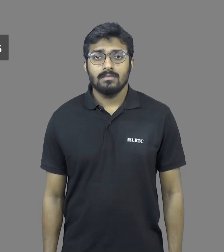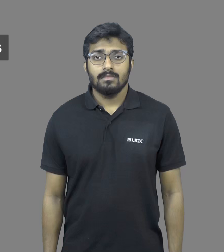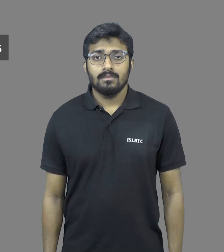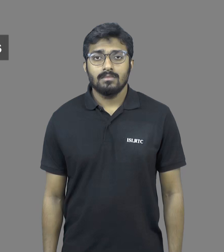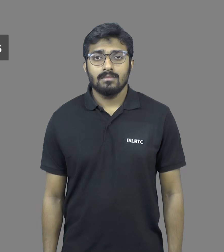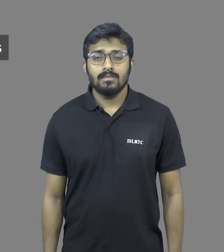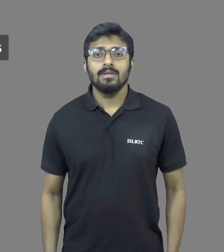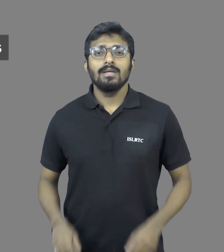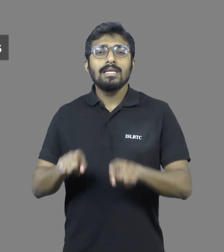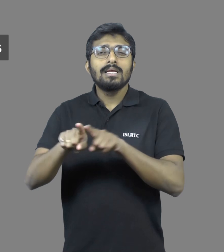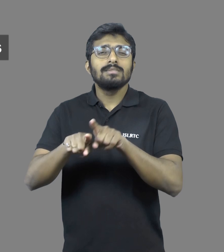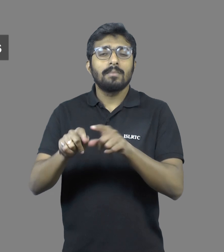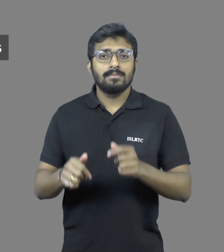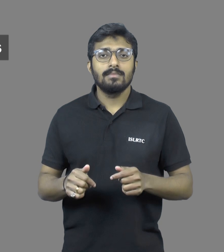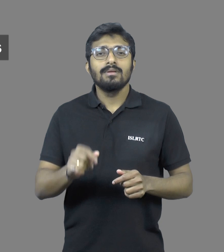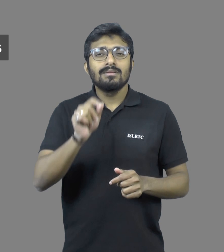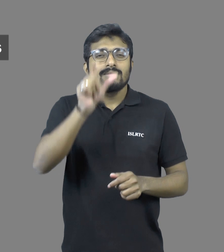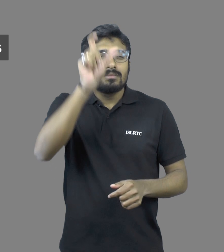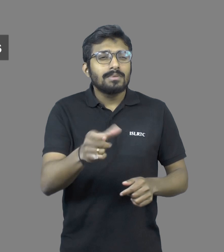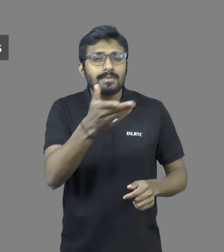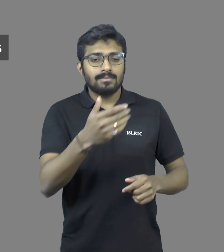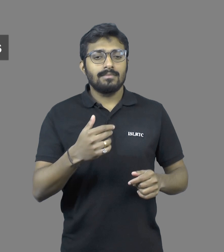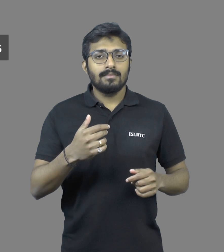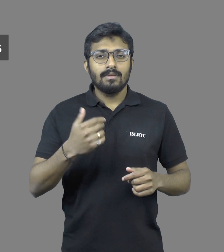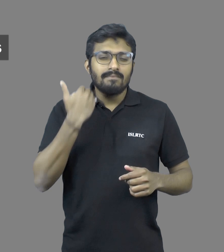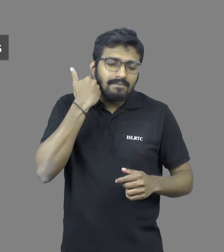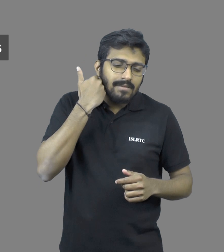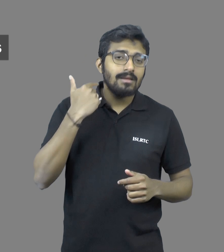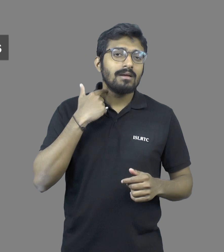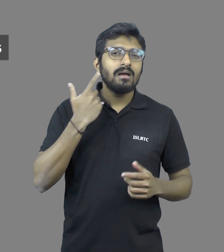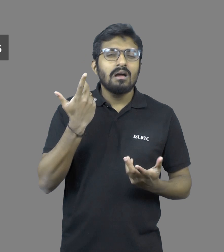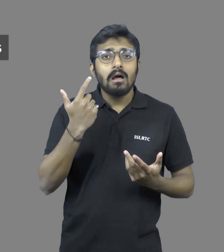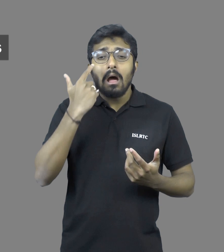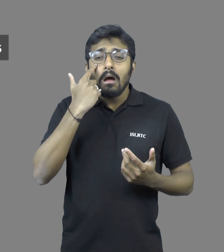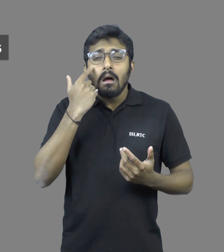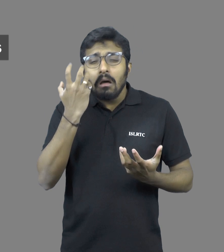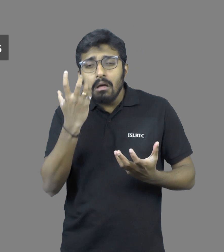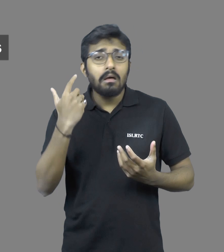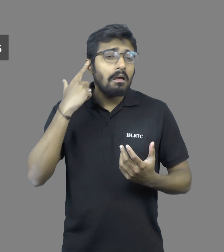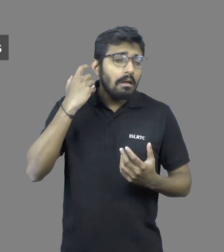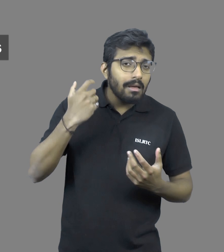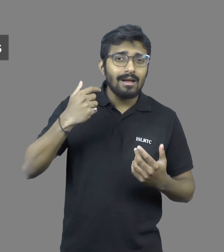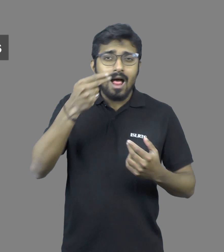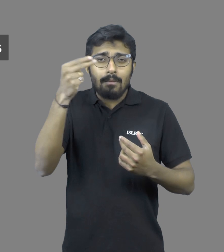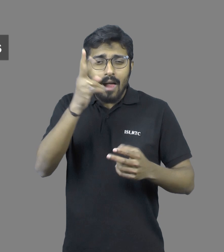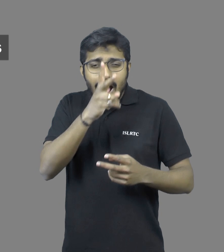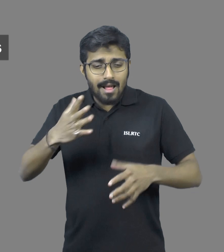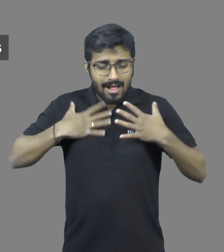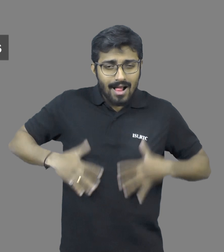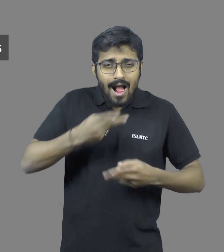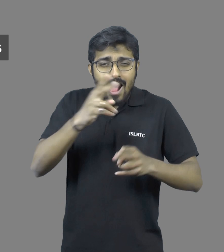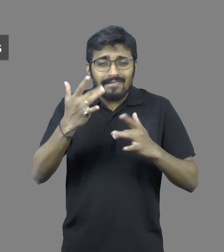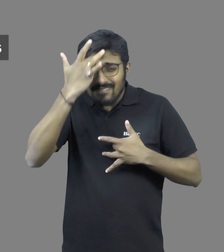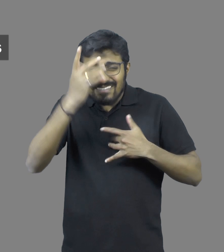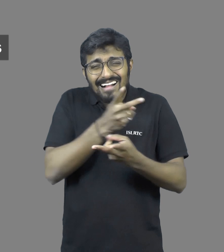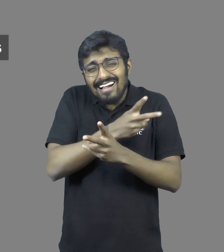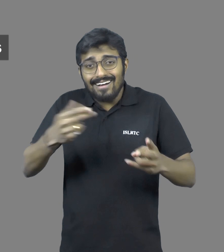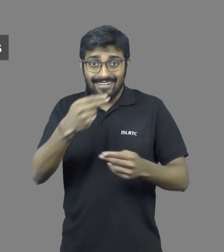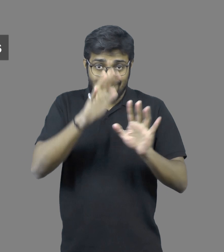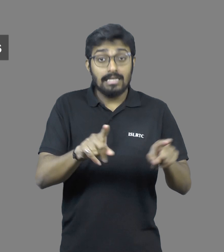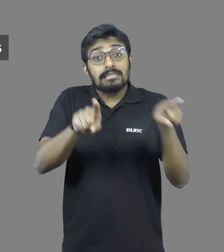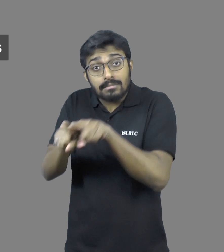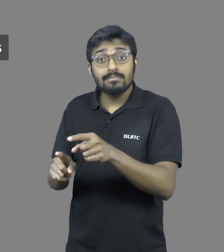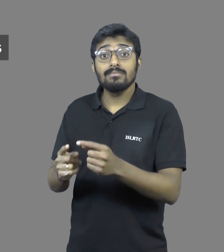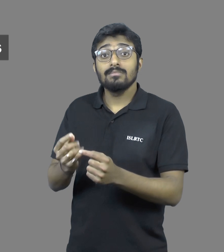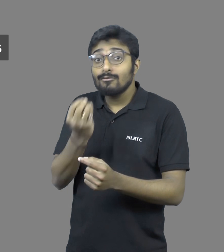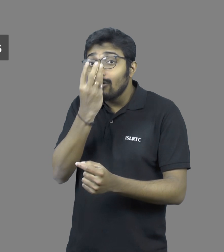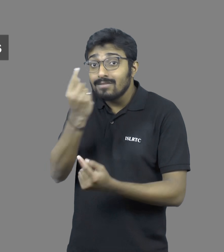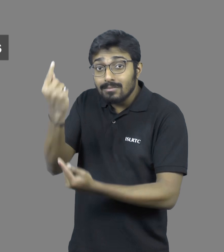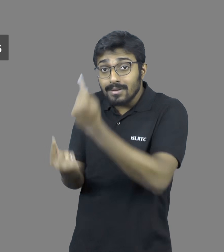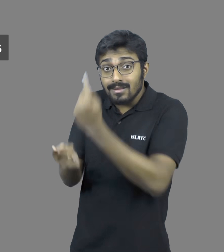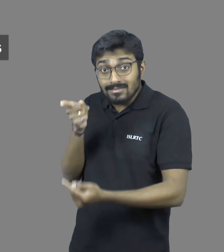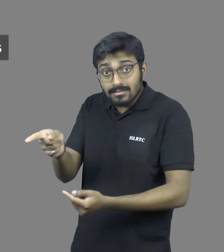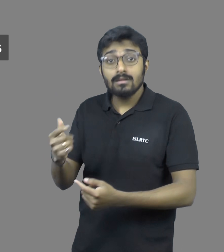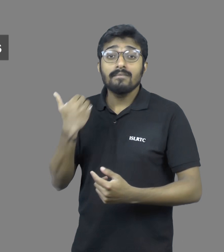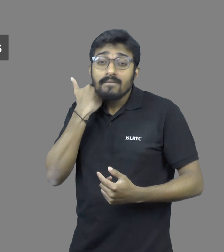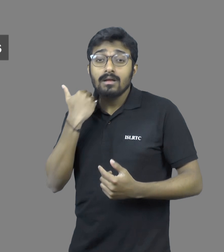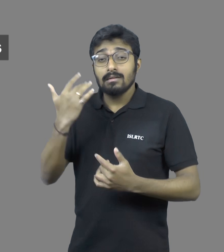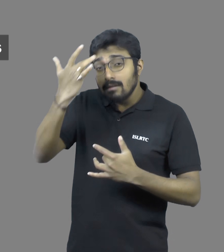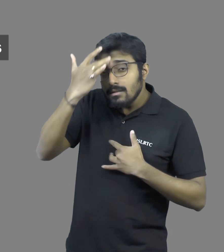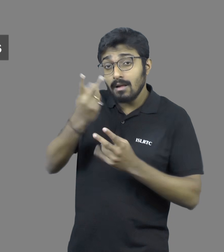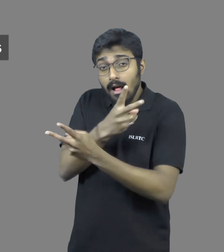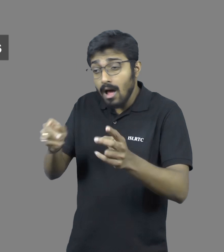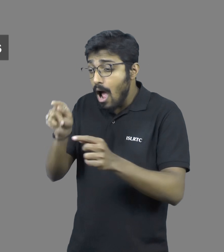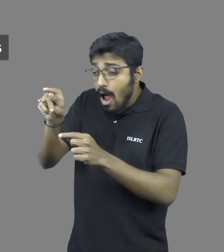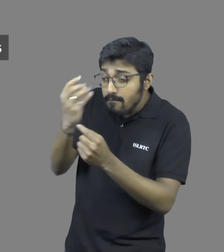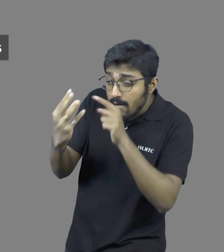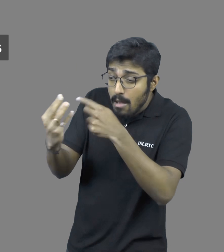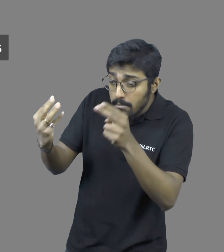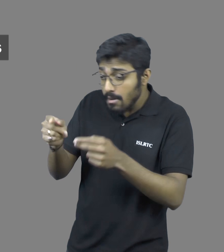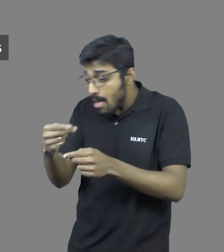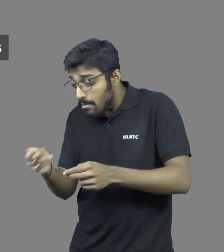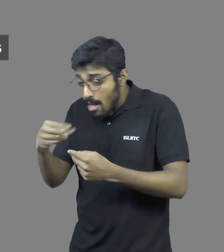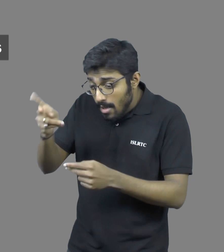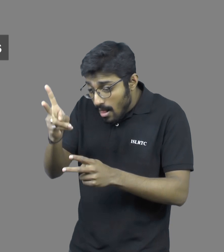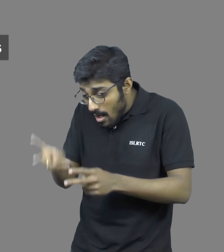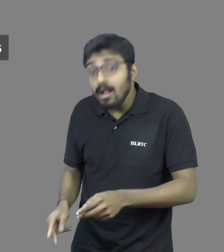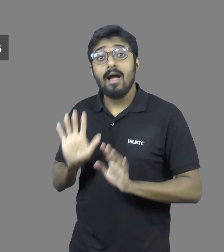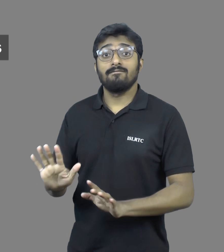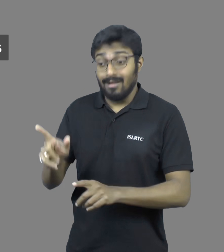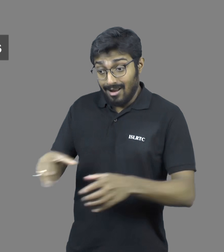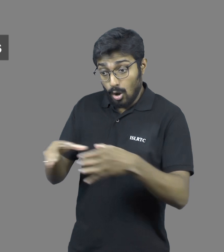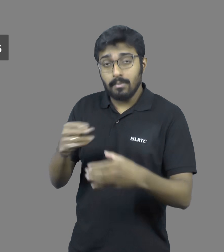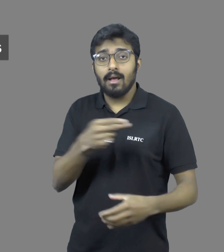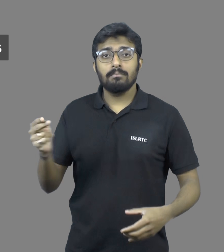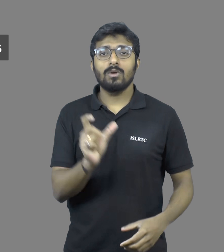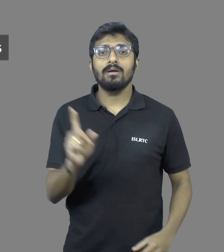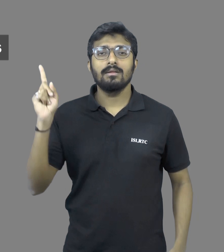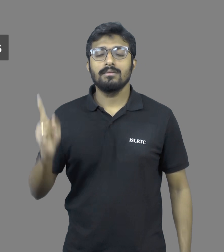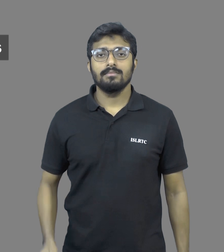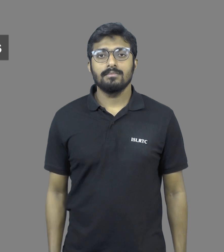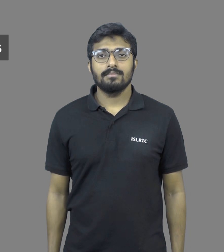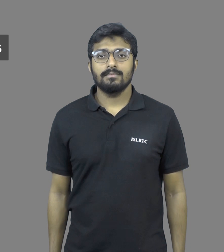Diseases of Annuals Flower Plants